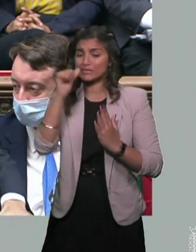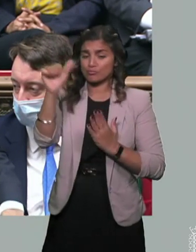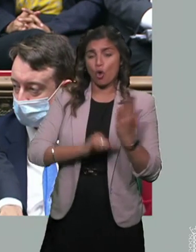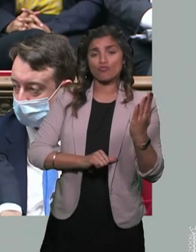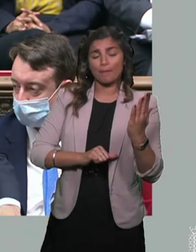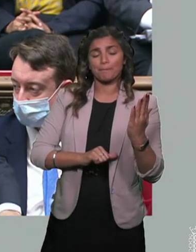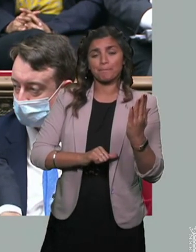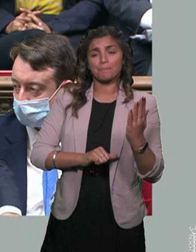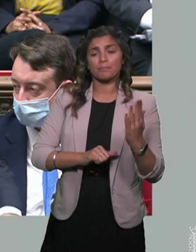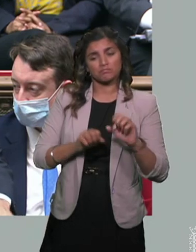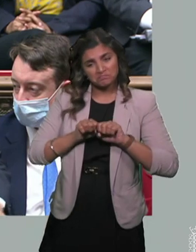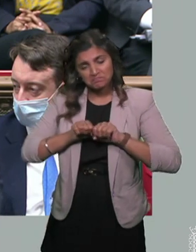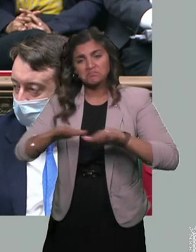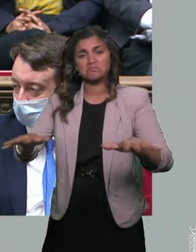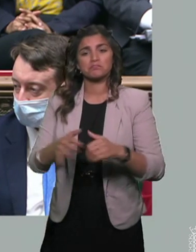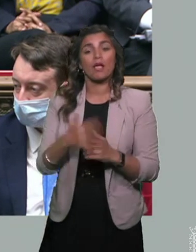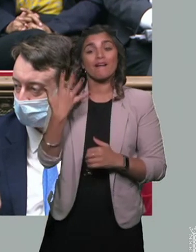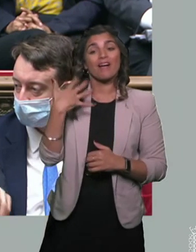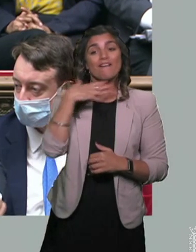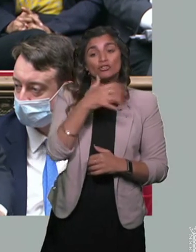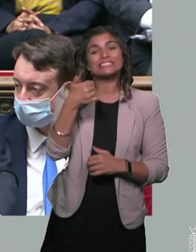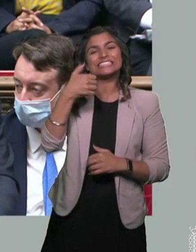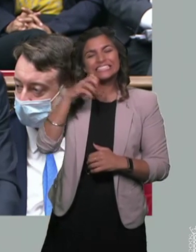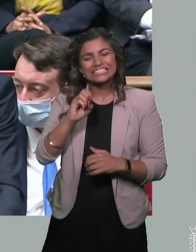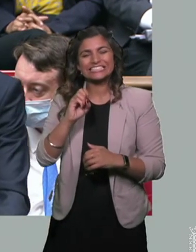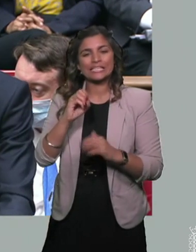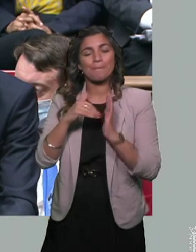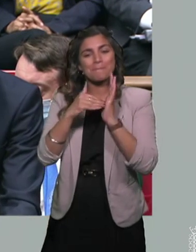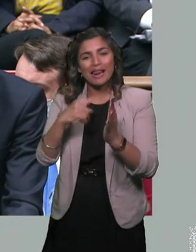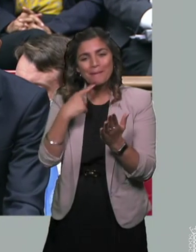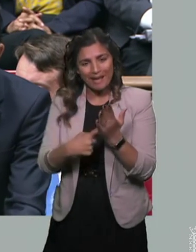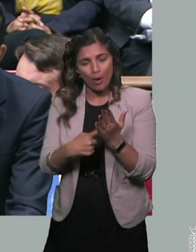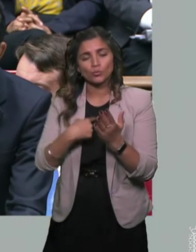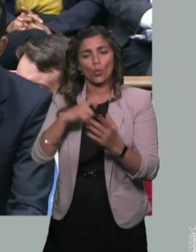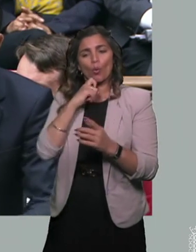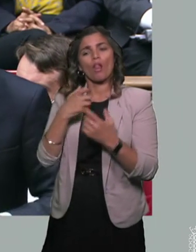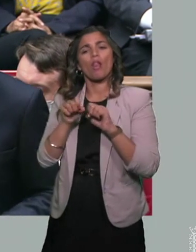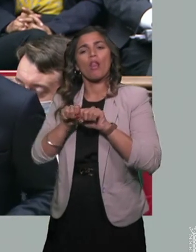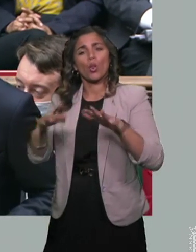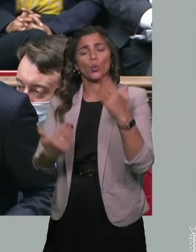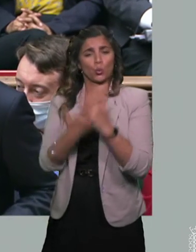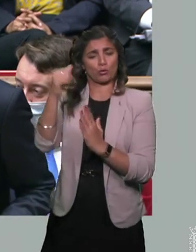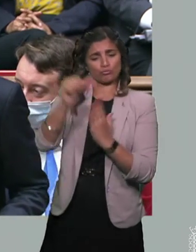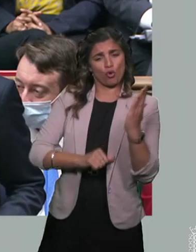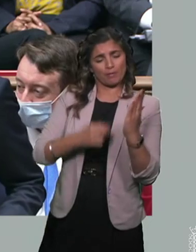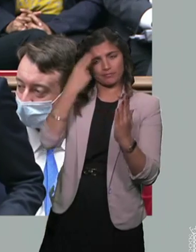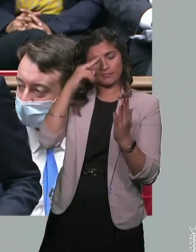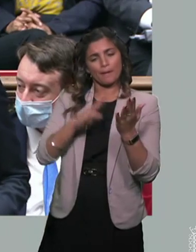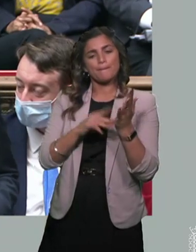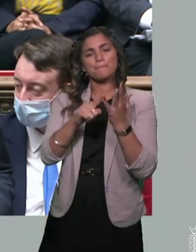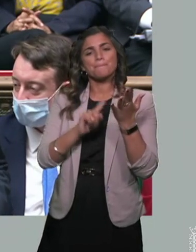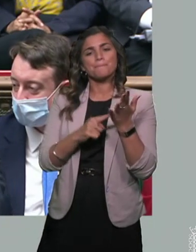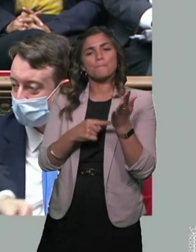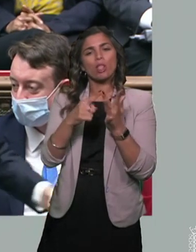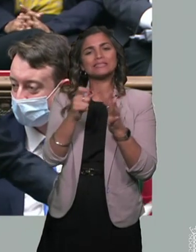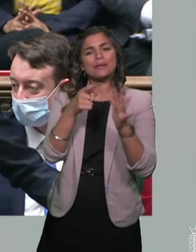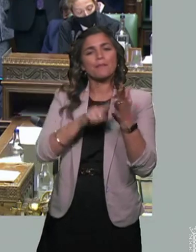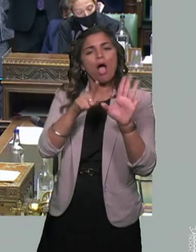With £560 million, Multiply will improve basic maths skills and help to change people’s lives across the whole United Kingdom.